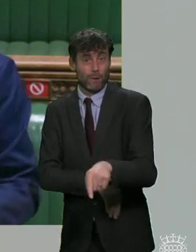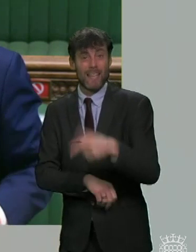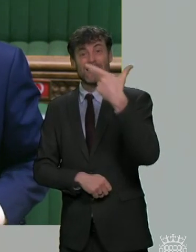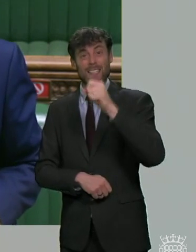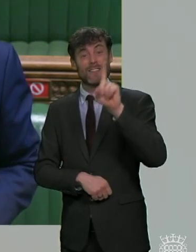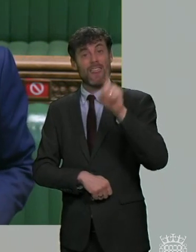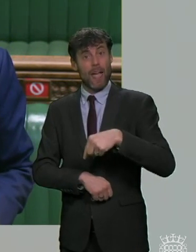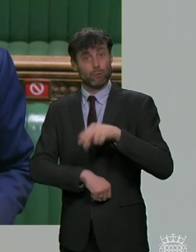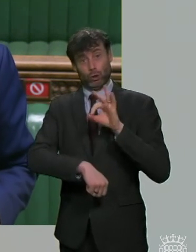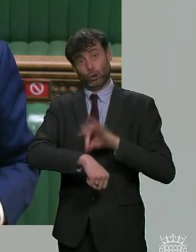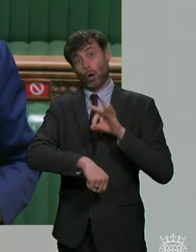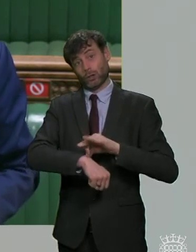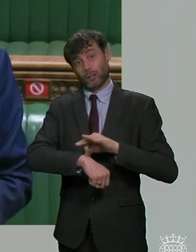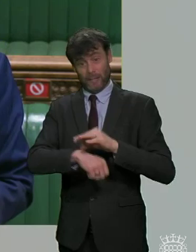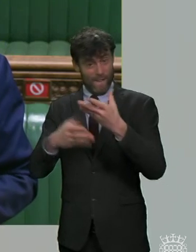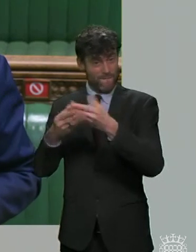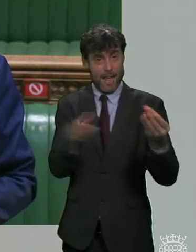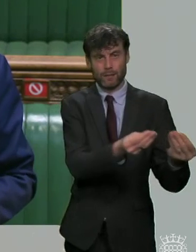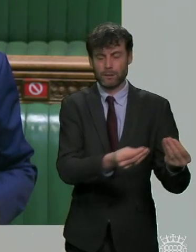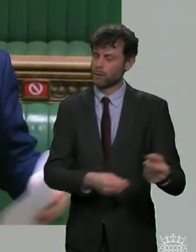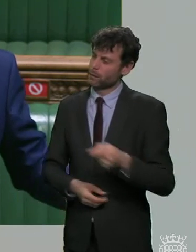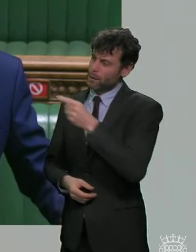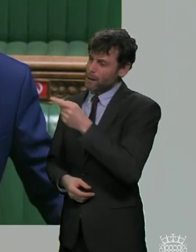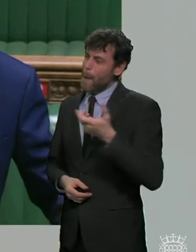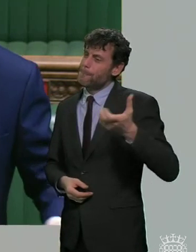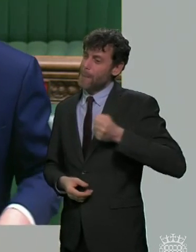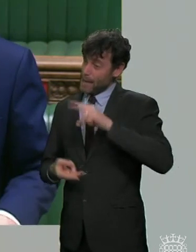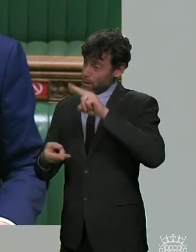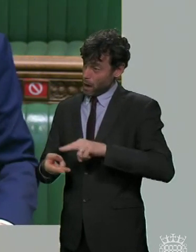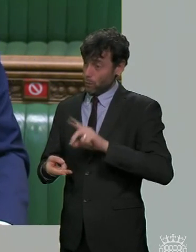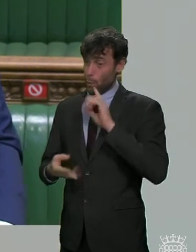How on earth does he think a pay cut is going to help to solve that?